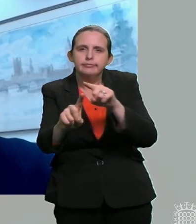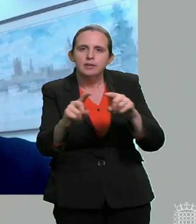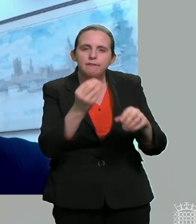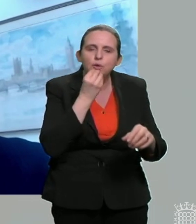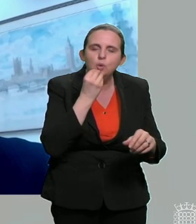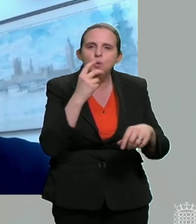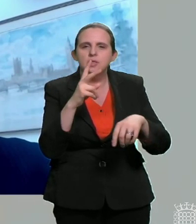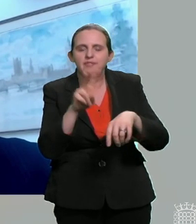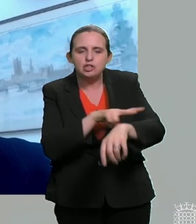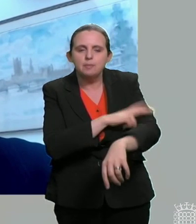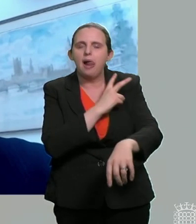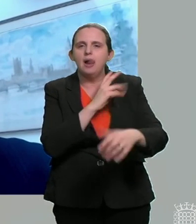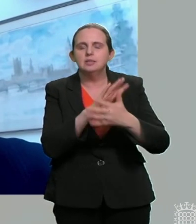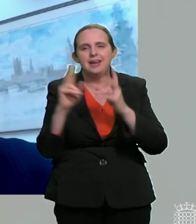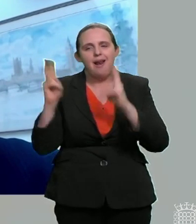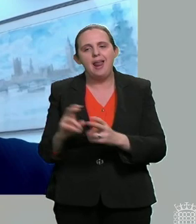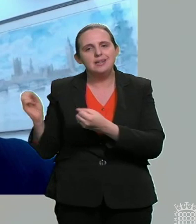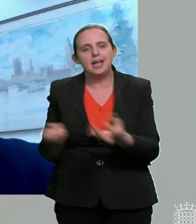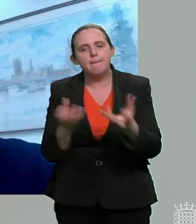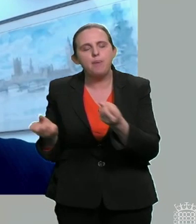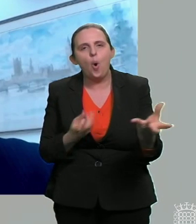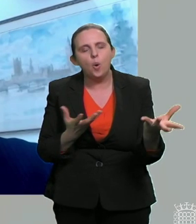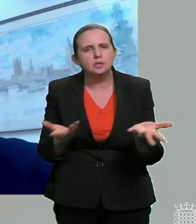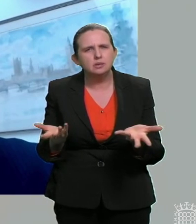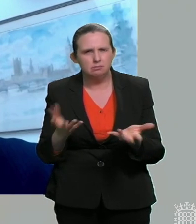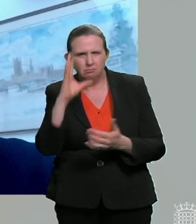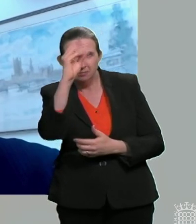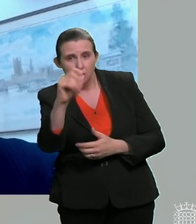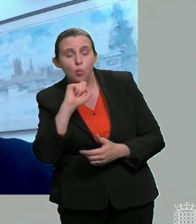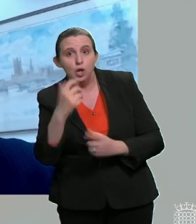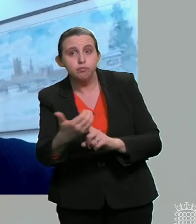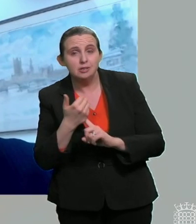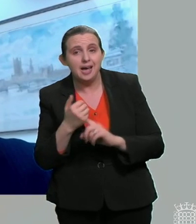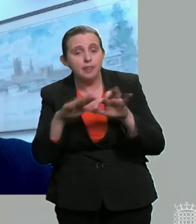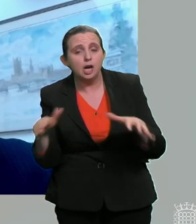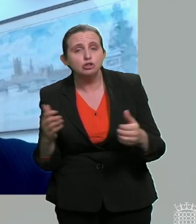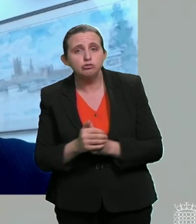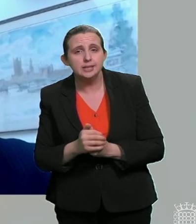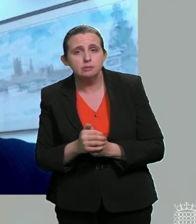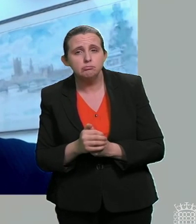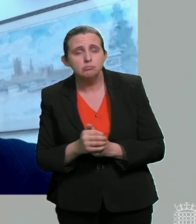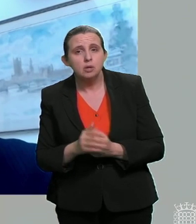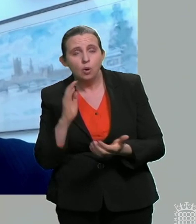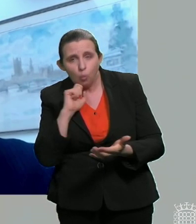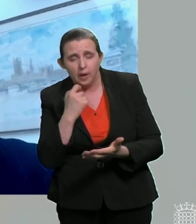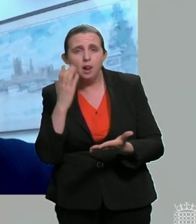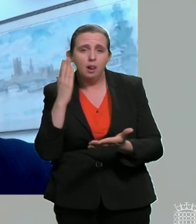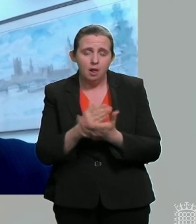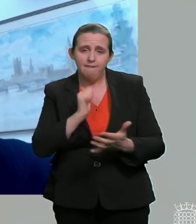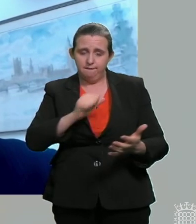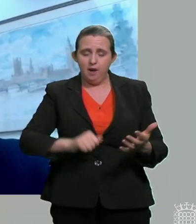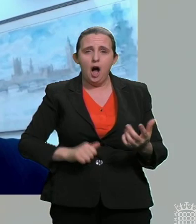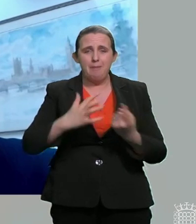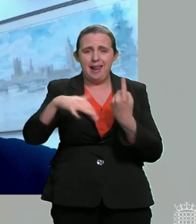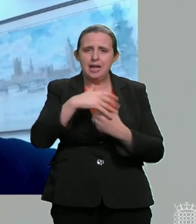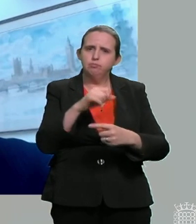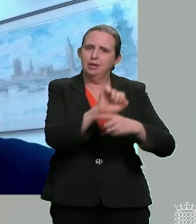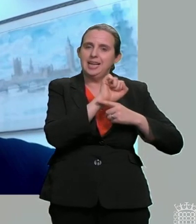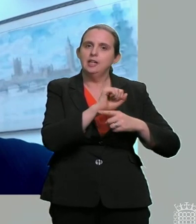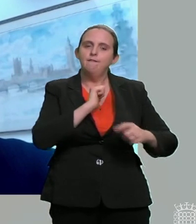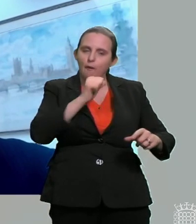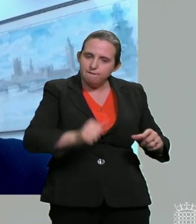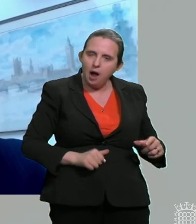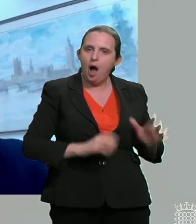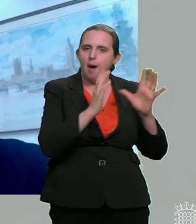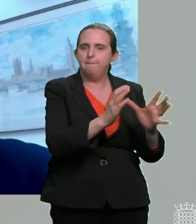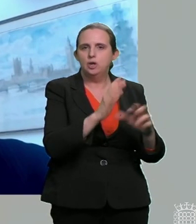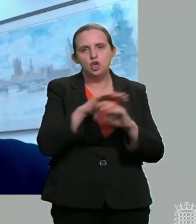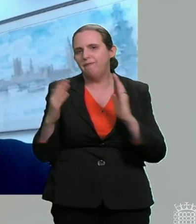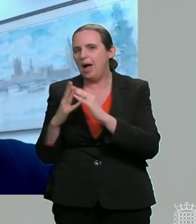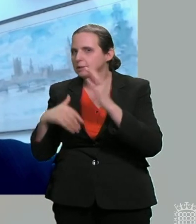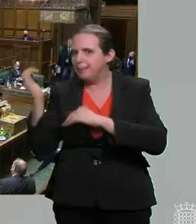If the Prime Minister is the friend of the countryside, will he announce an immediate moratorium on the use of all farmland for housing, while the whole policy is reviewed?